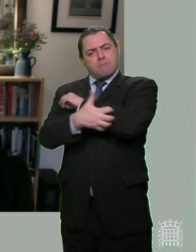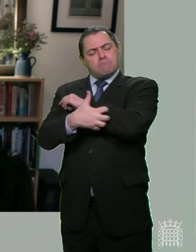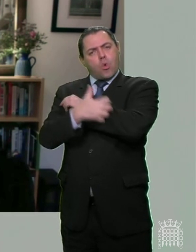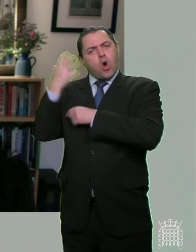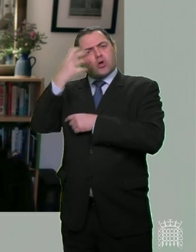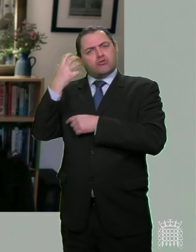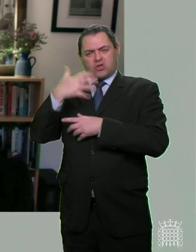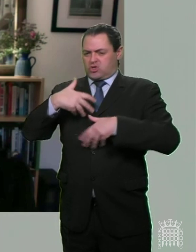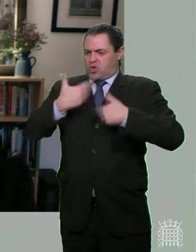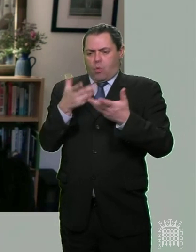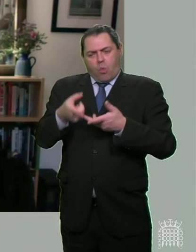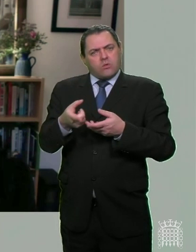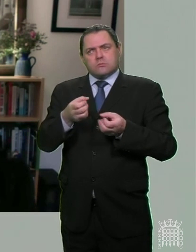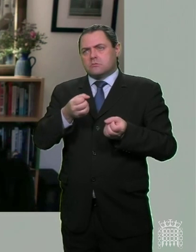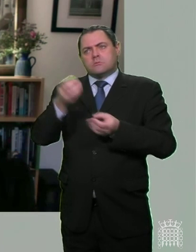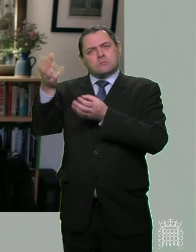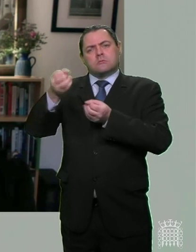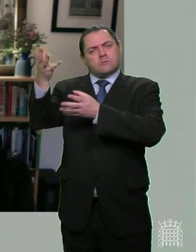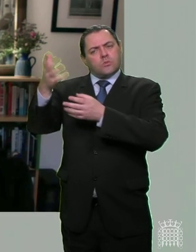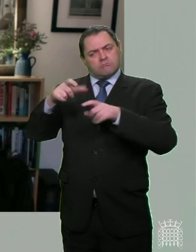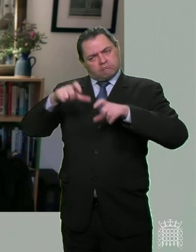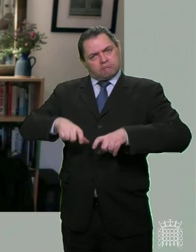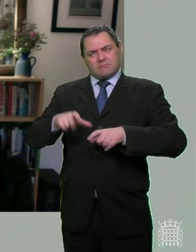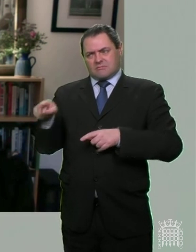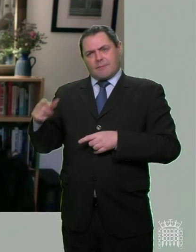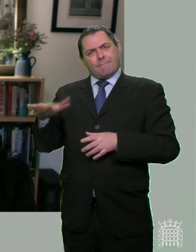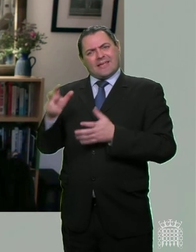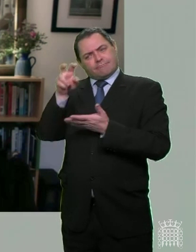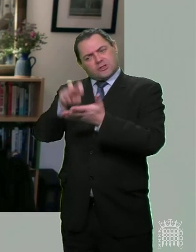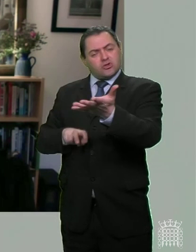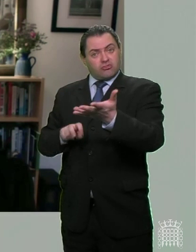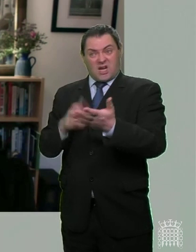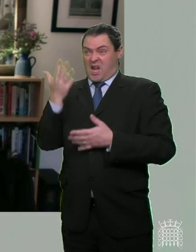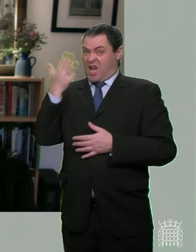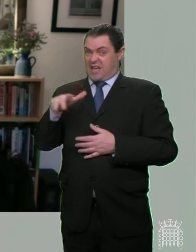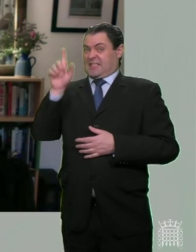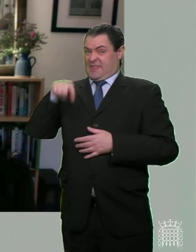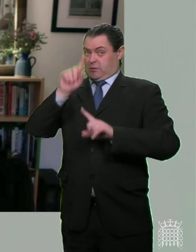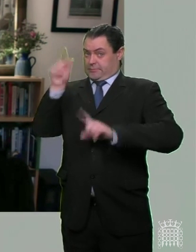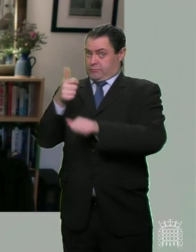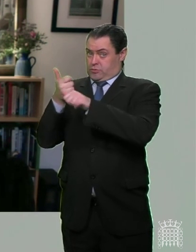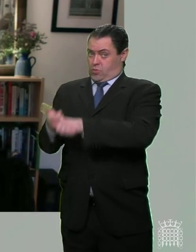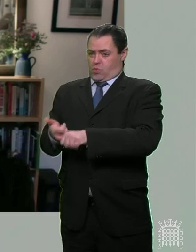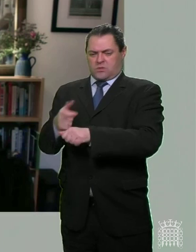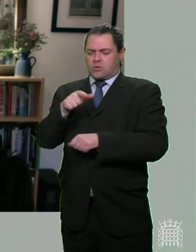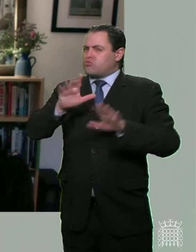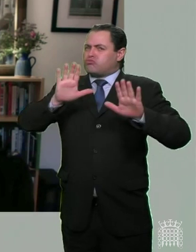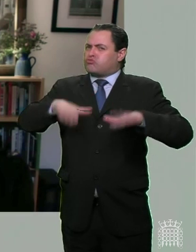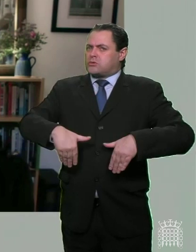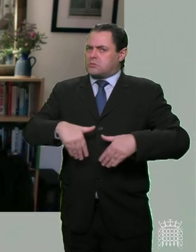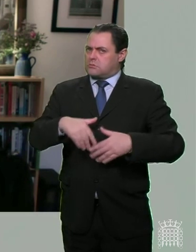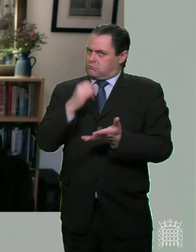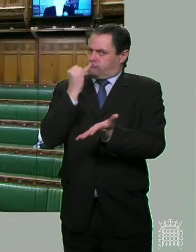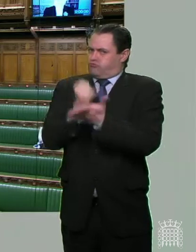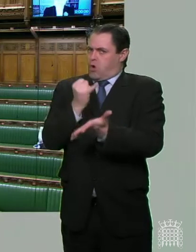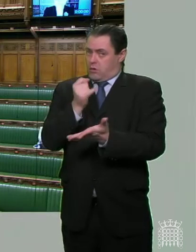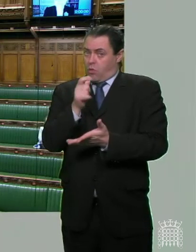Will he listen to Lizzie and to the 90,000 signatories to her petition and stop this damaging and unethical practice—yes or no?